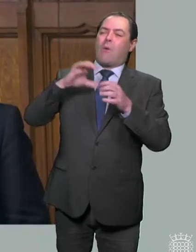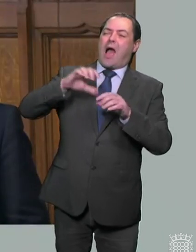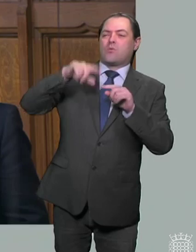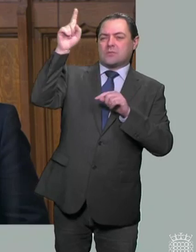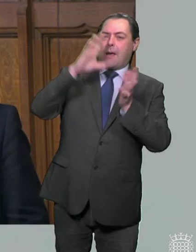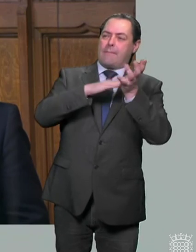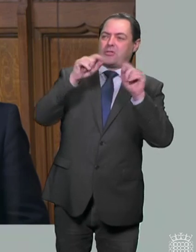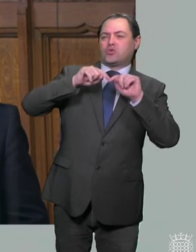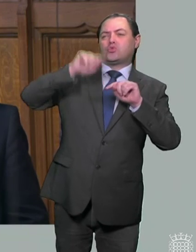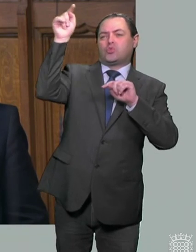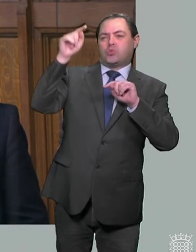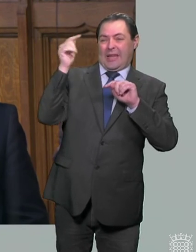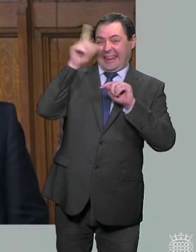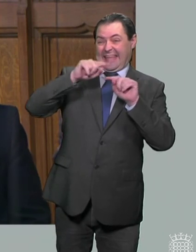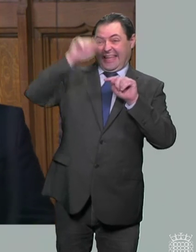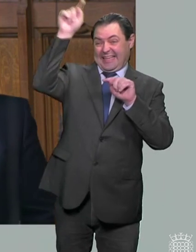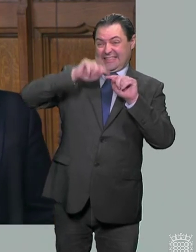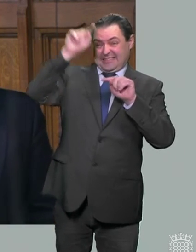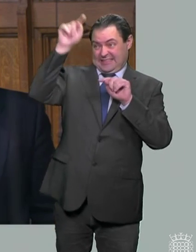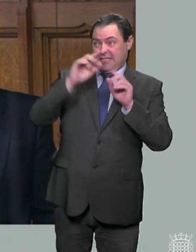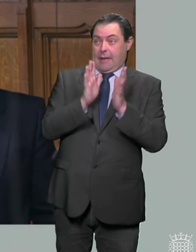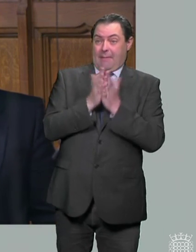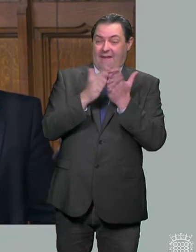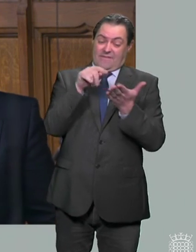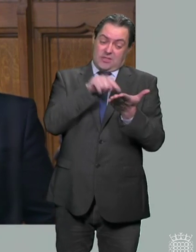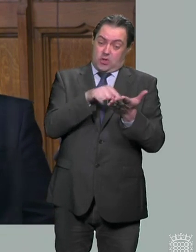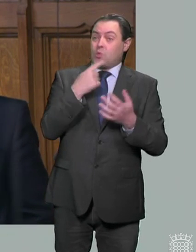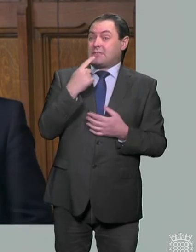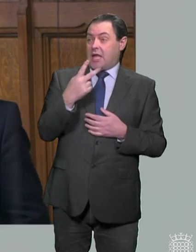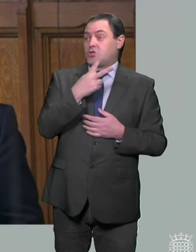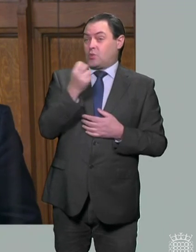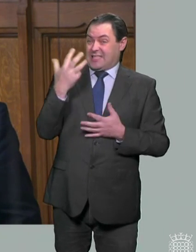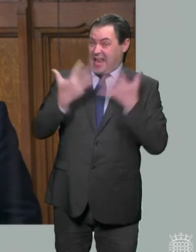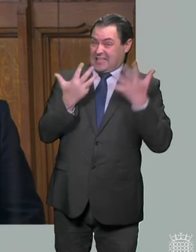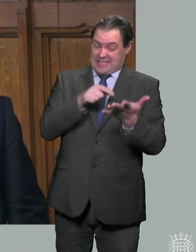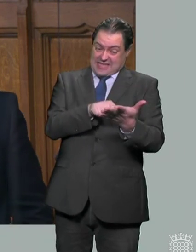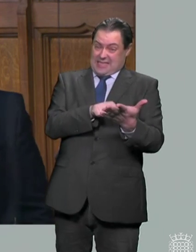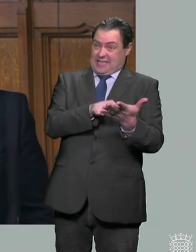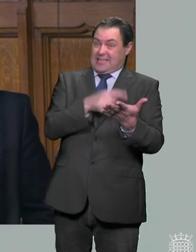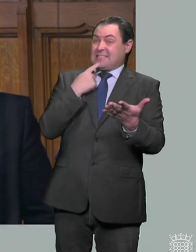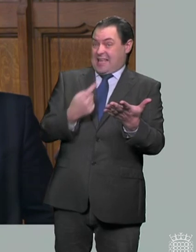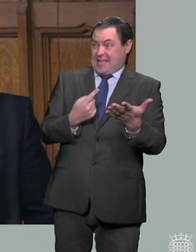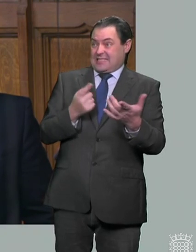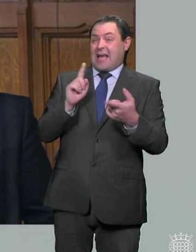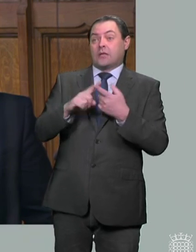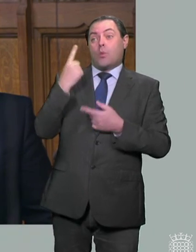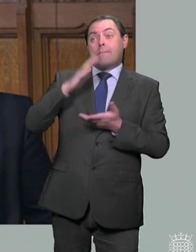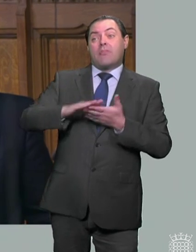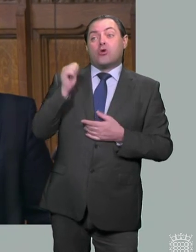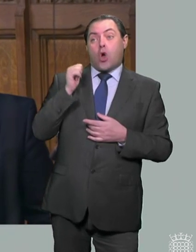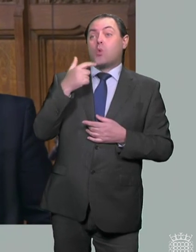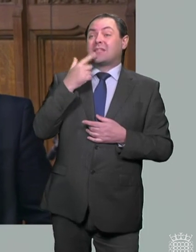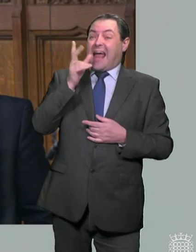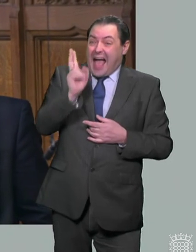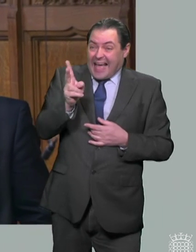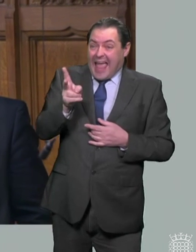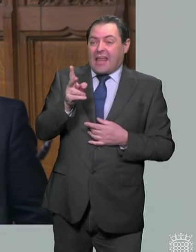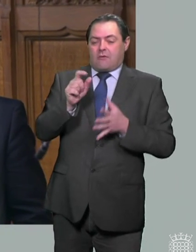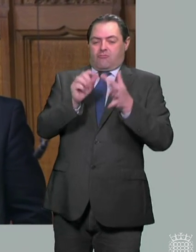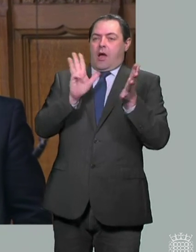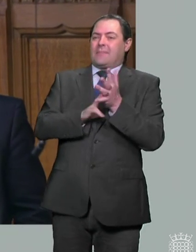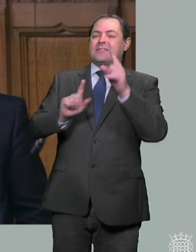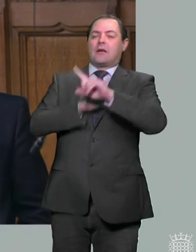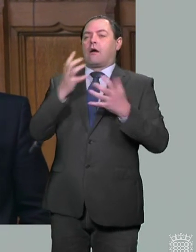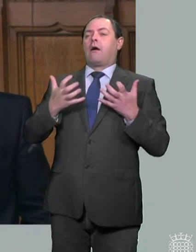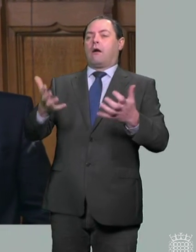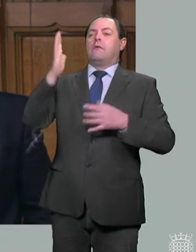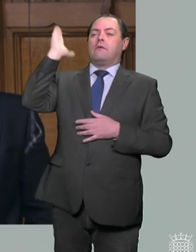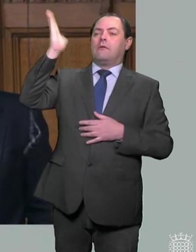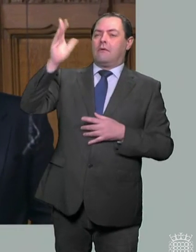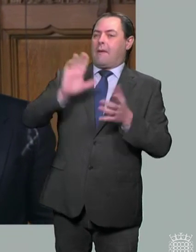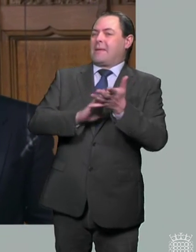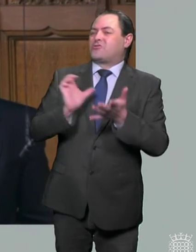That commitment was reaffirmed in our manifesto in November 2019, and last month it was reaffirmed in the Prime Minister’s conference speech in Manchester.